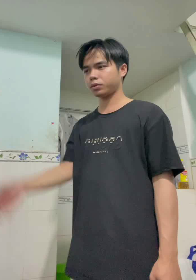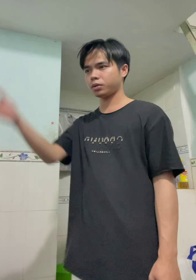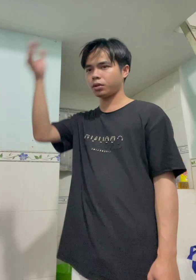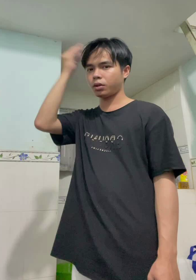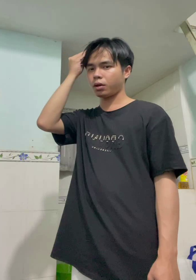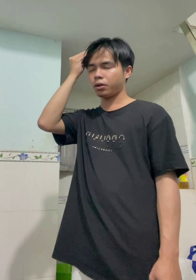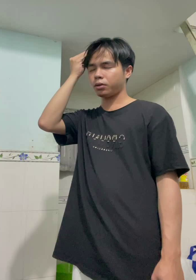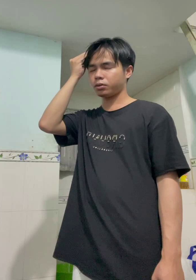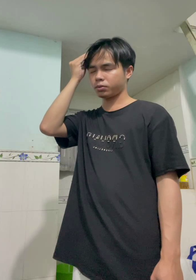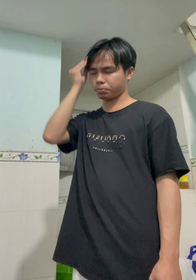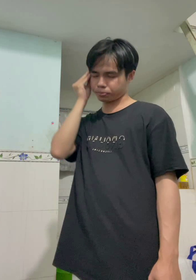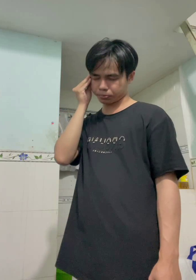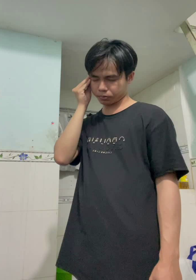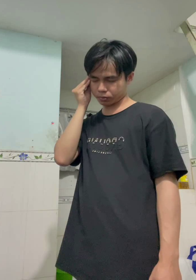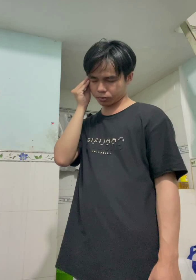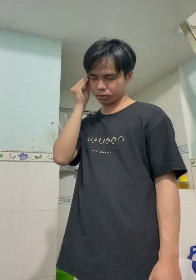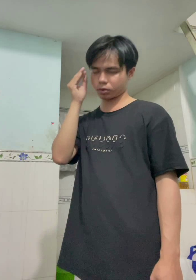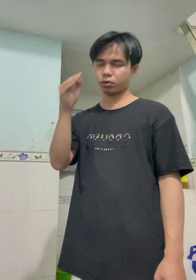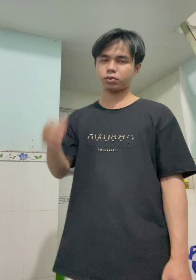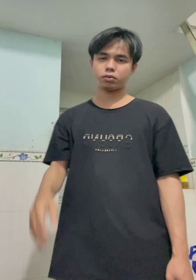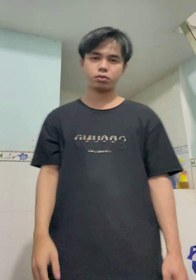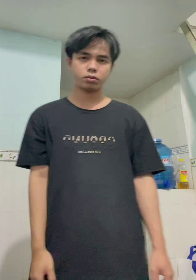benh